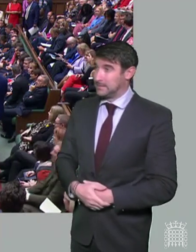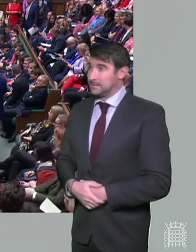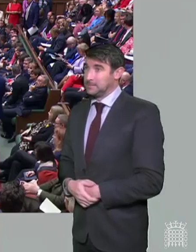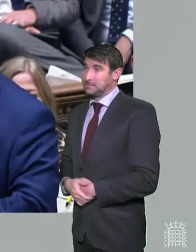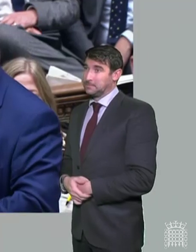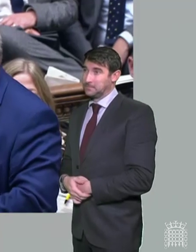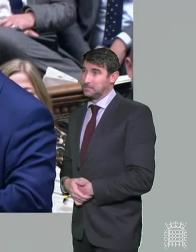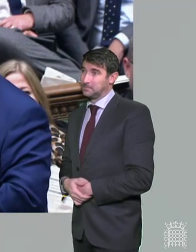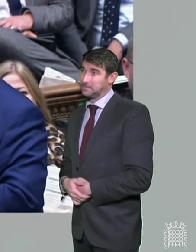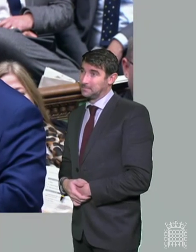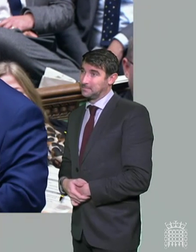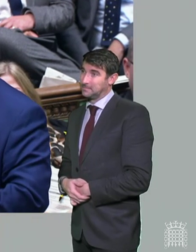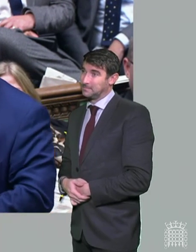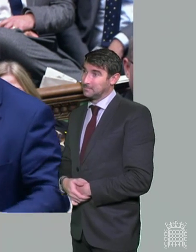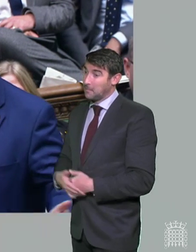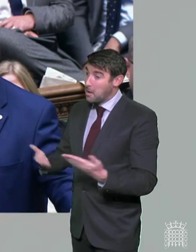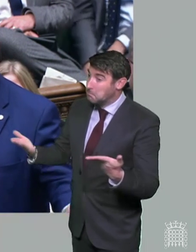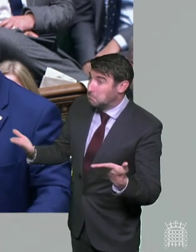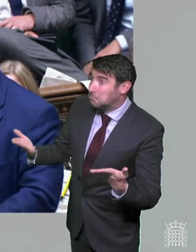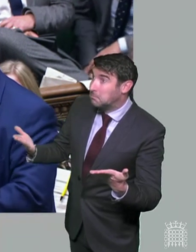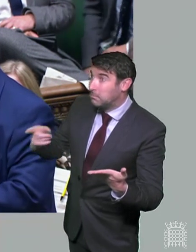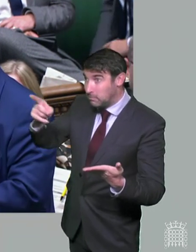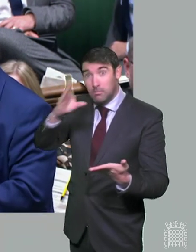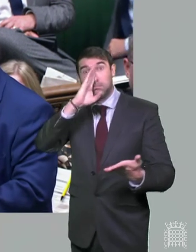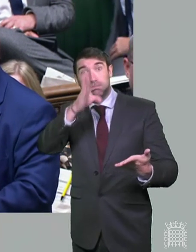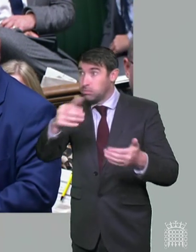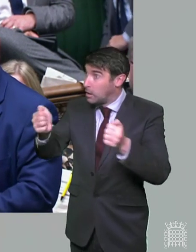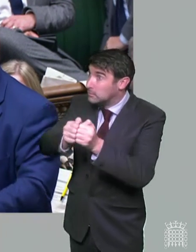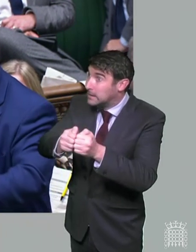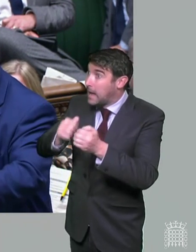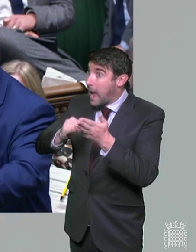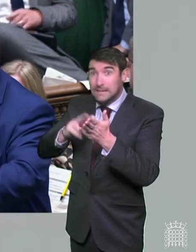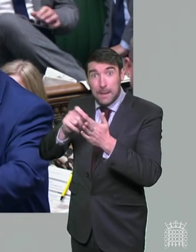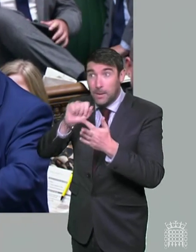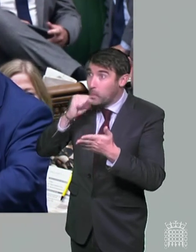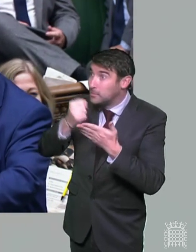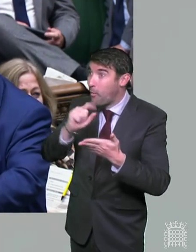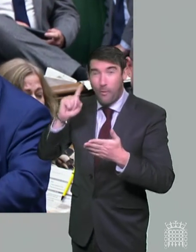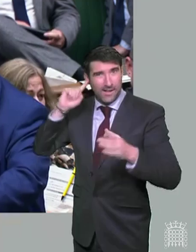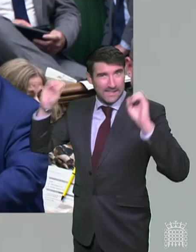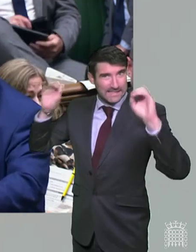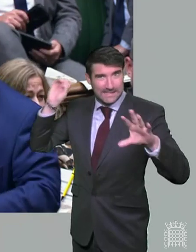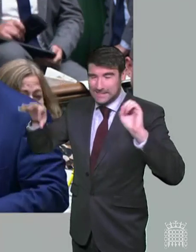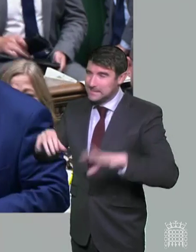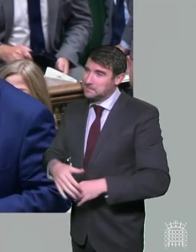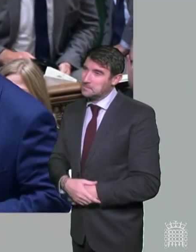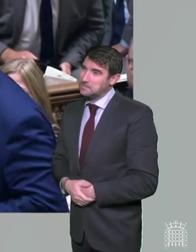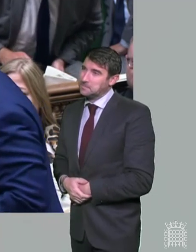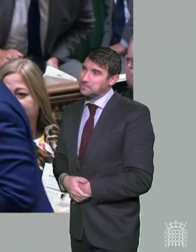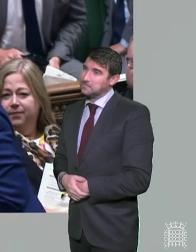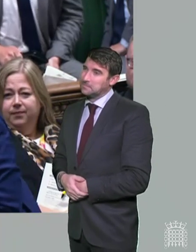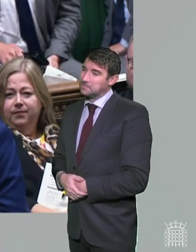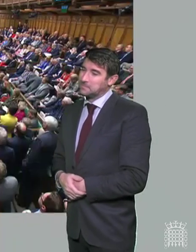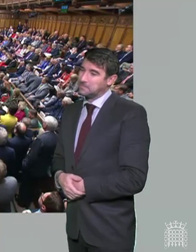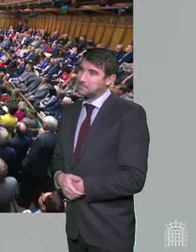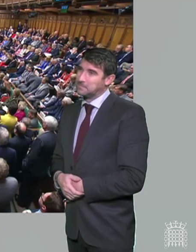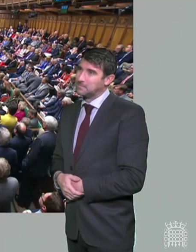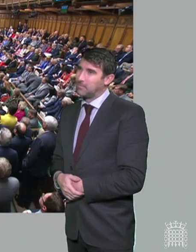On her first full day as Prime Minister, she has failed to rule out—